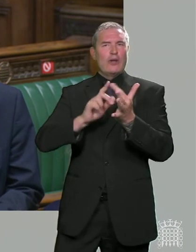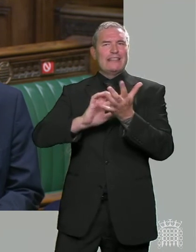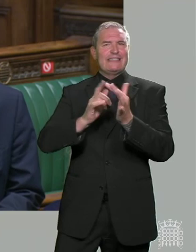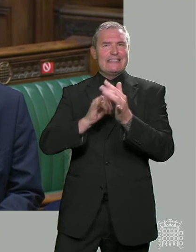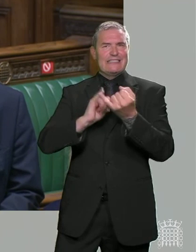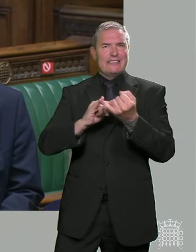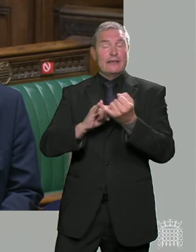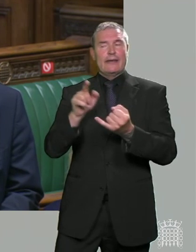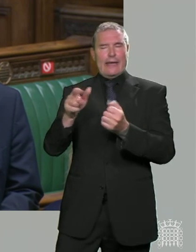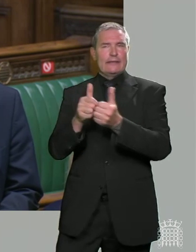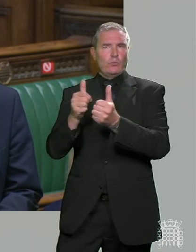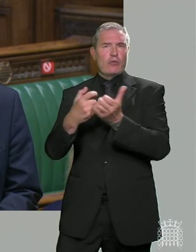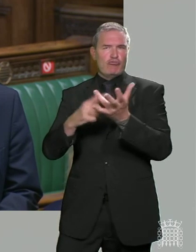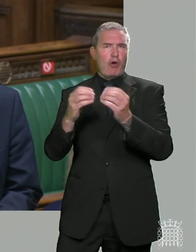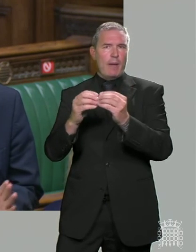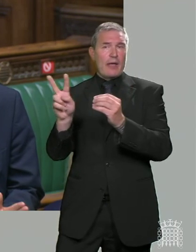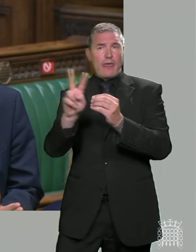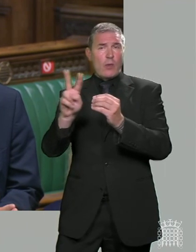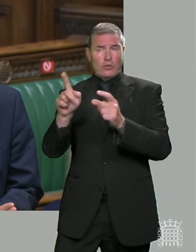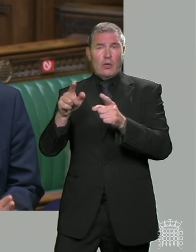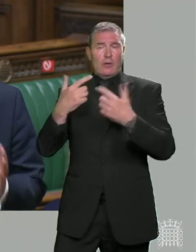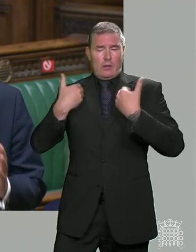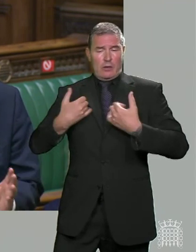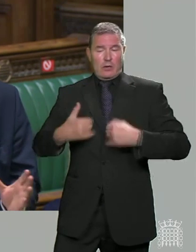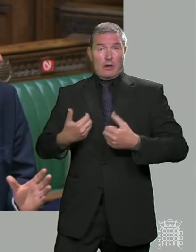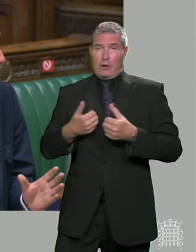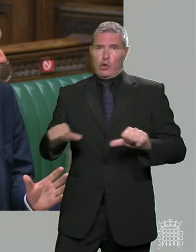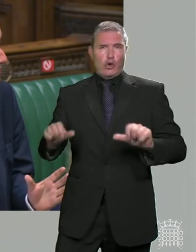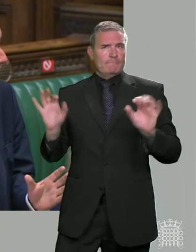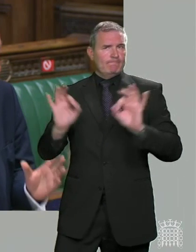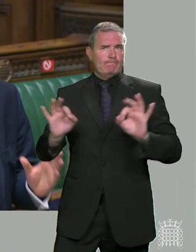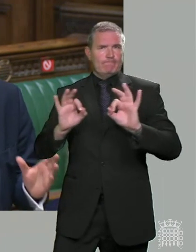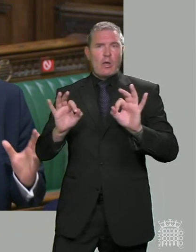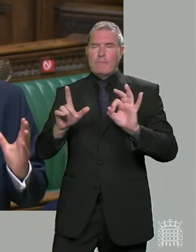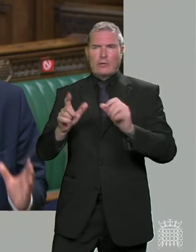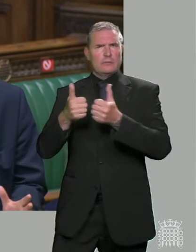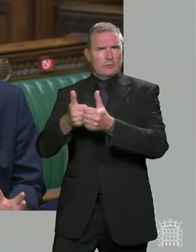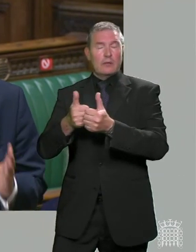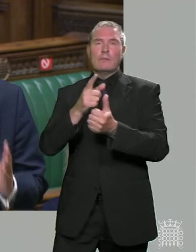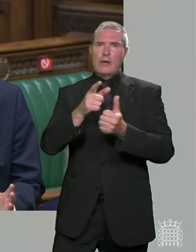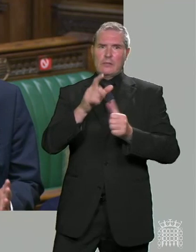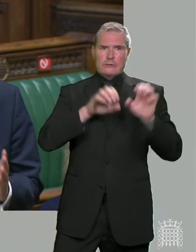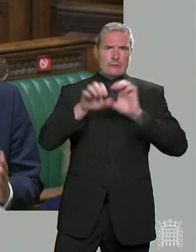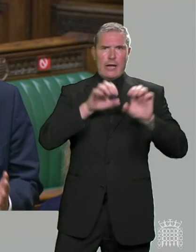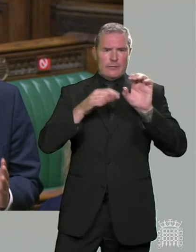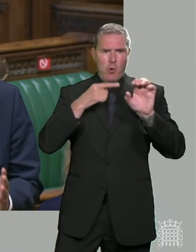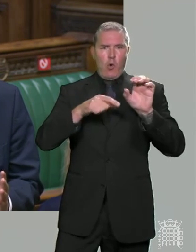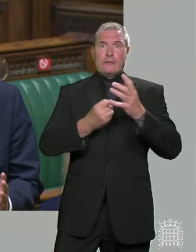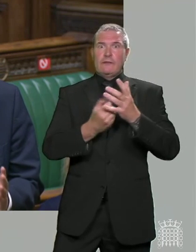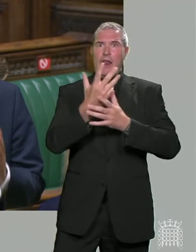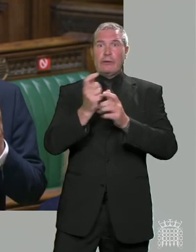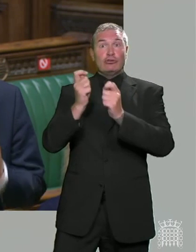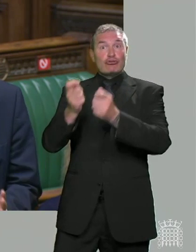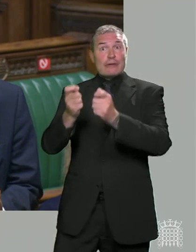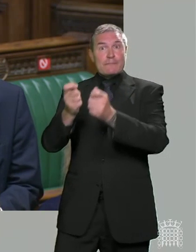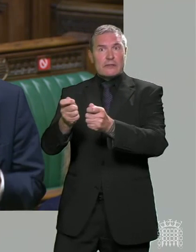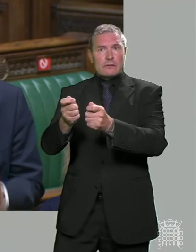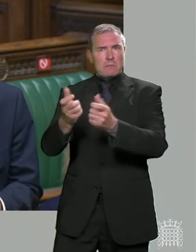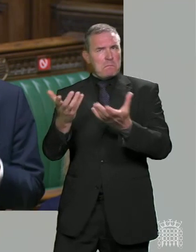MND is a devastating disease. There is no cure, but scientists believe they are on the cusp of developing effective treatments.